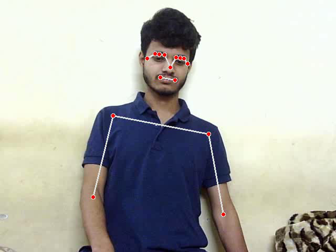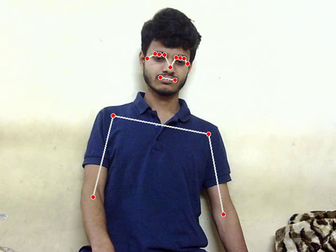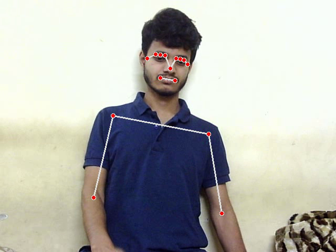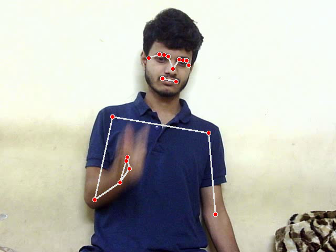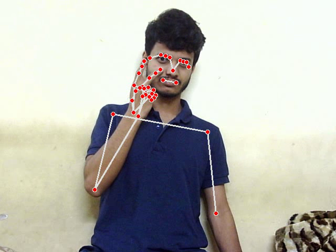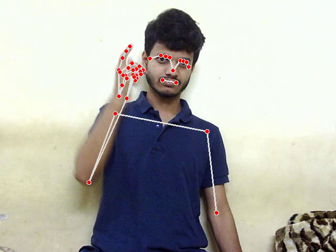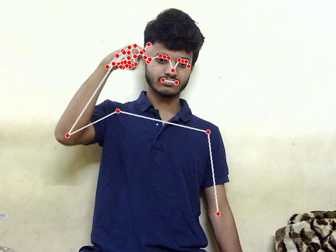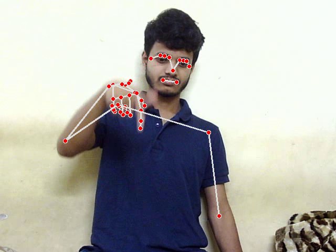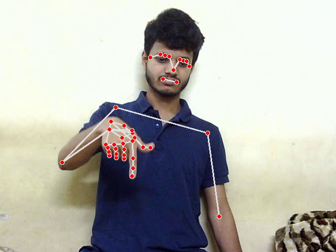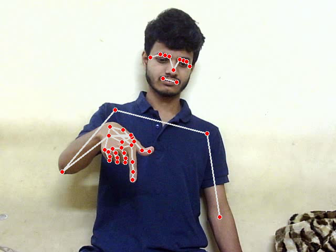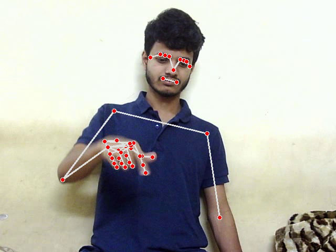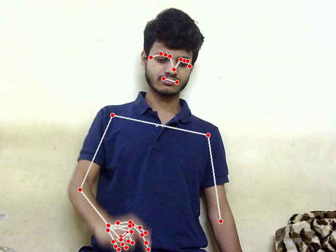see you later